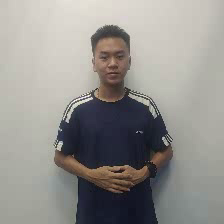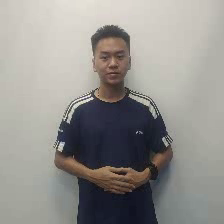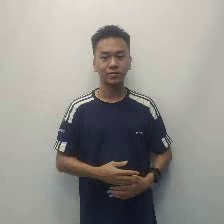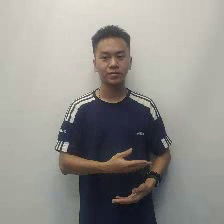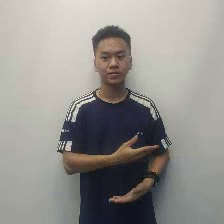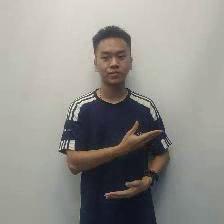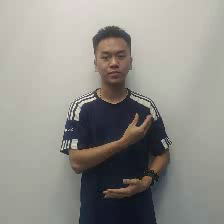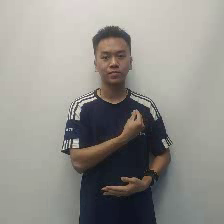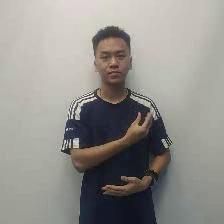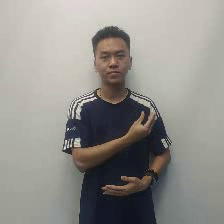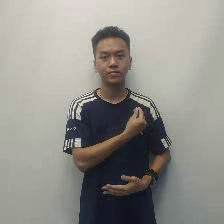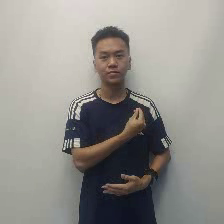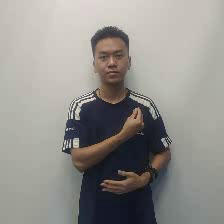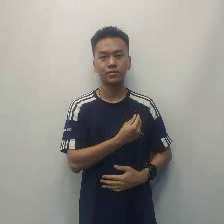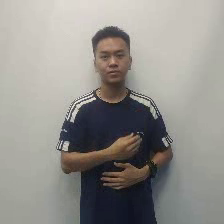Xúc động